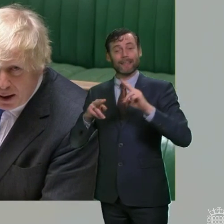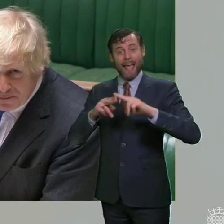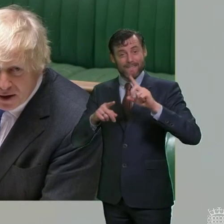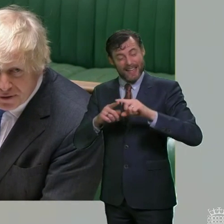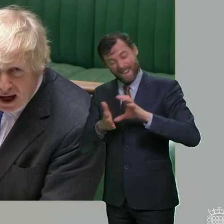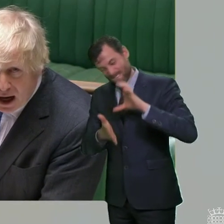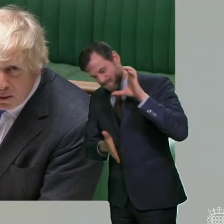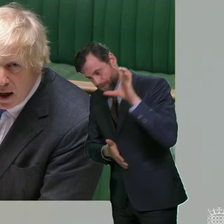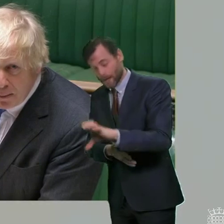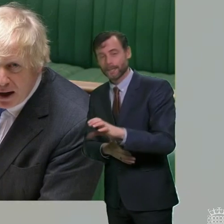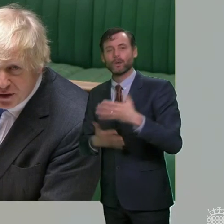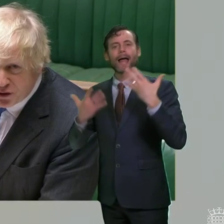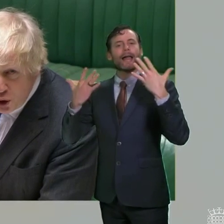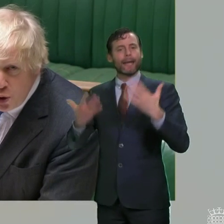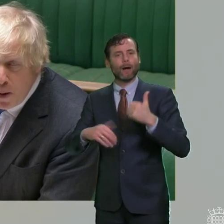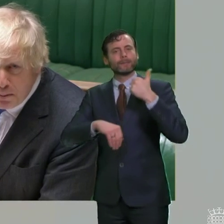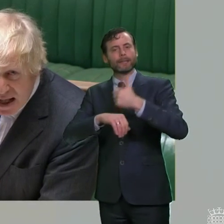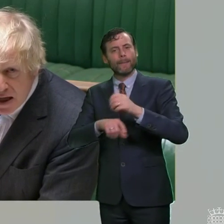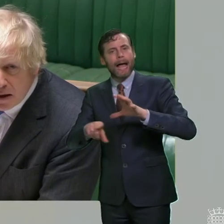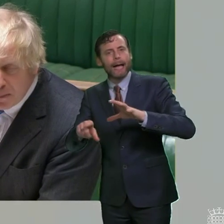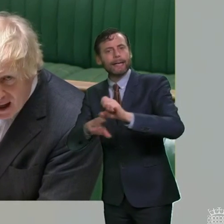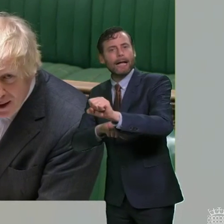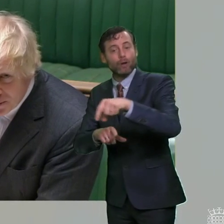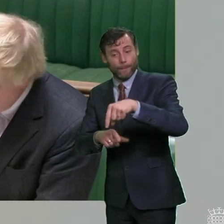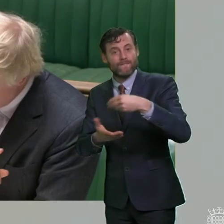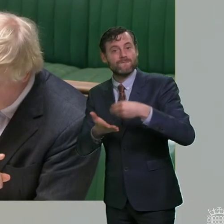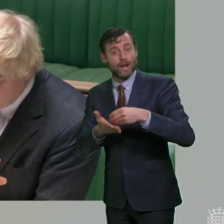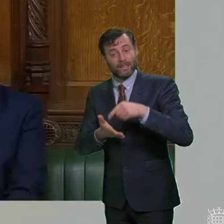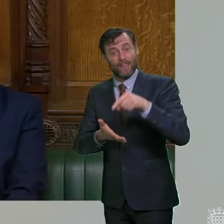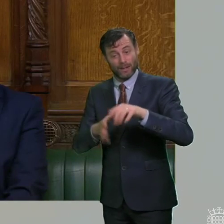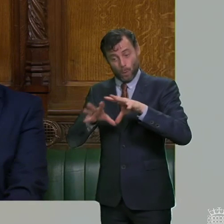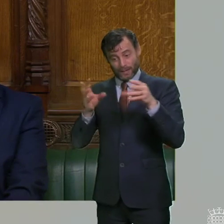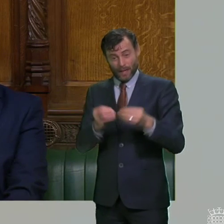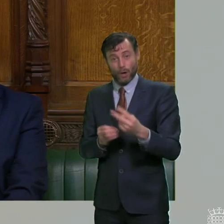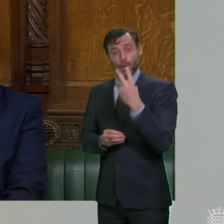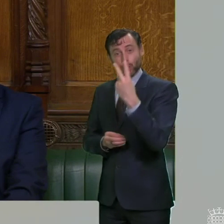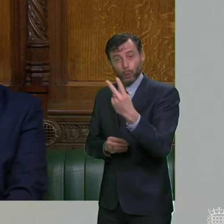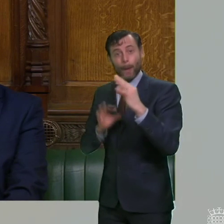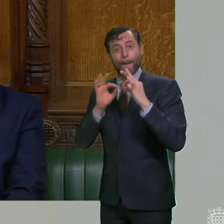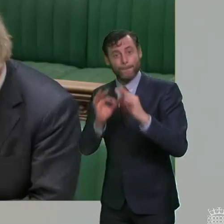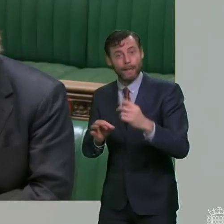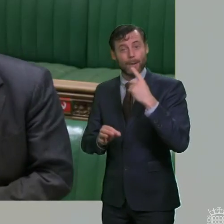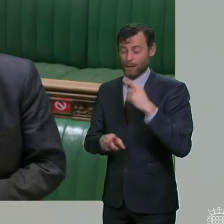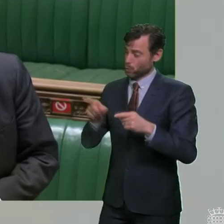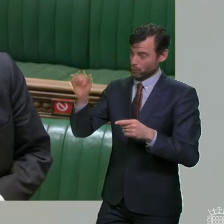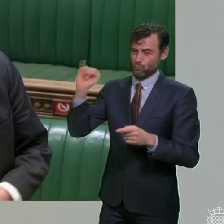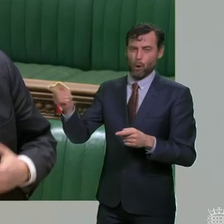The catch-up funds now amount to £2 billion— No, the honourable Gentleman is wrong.